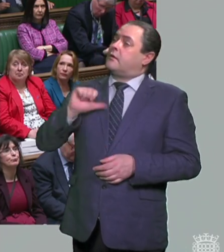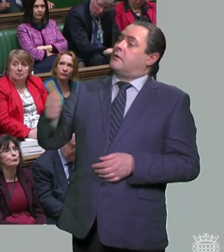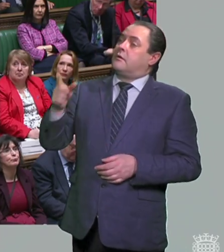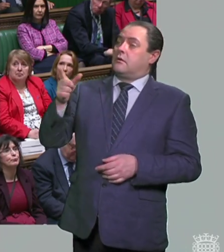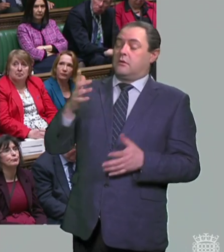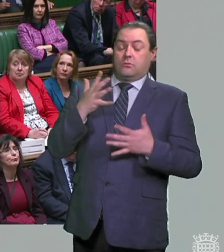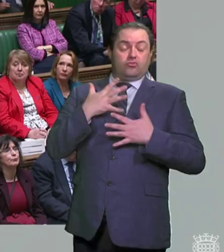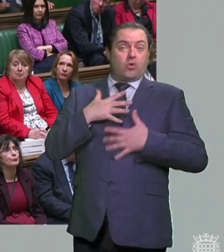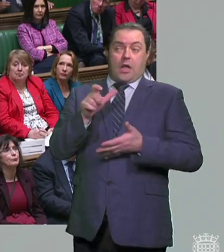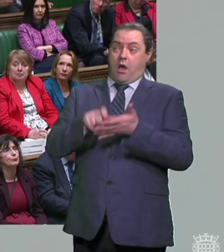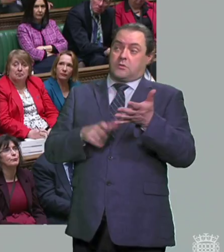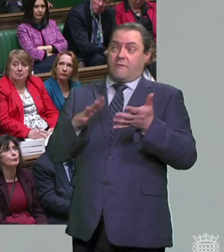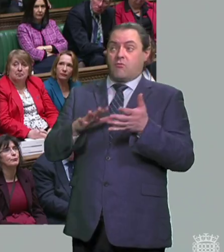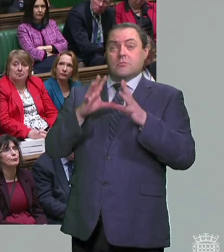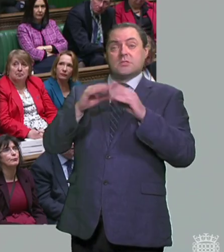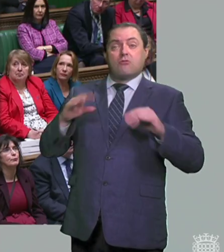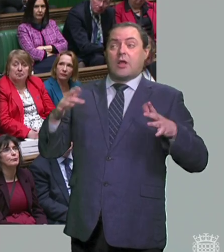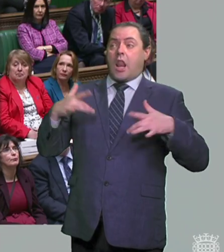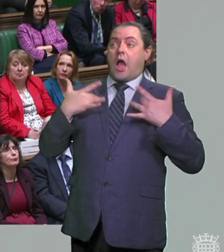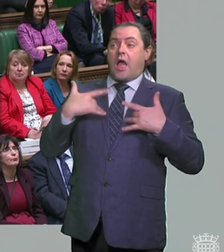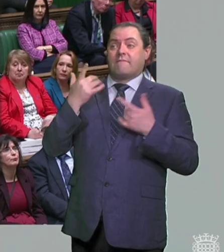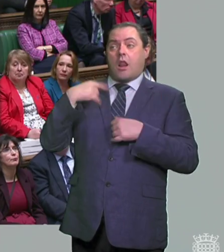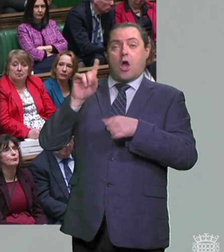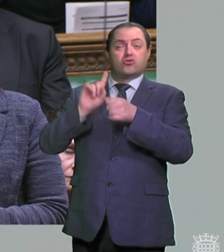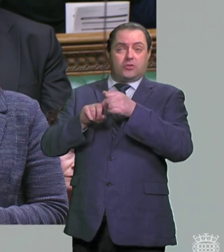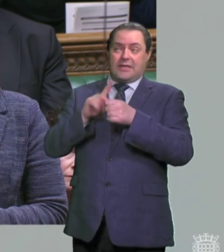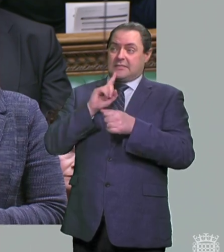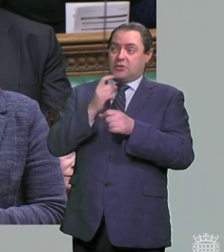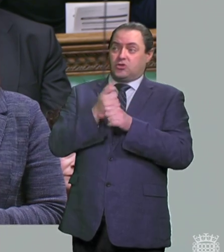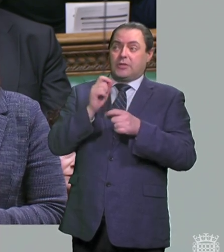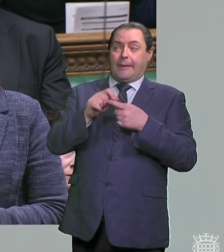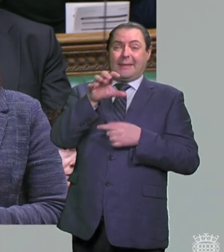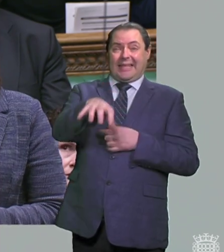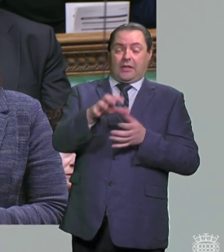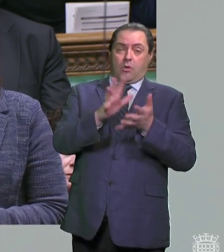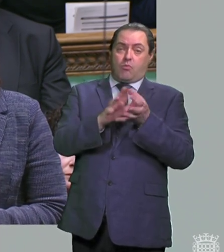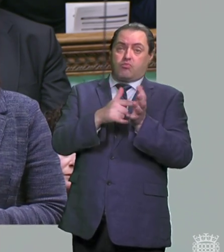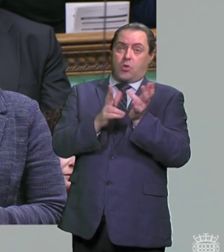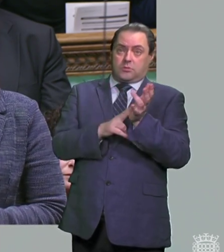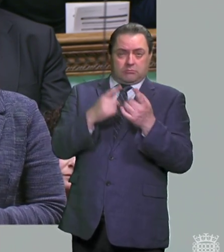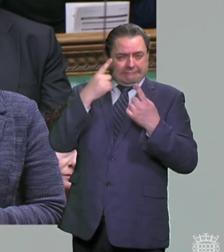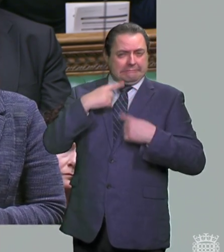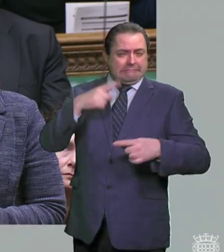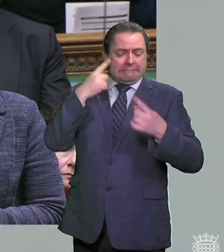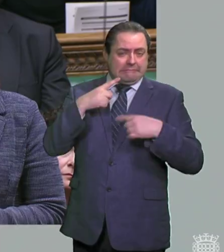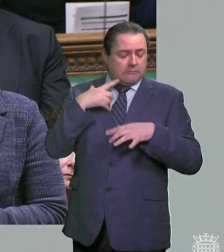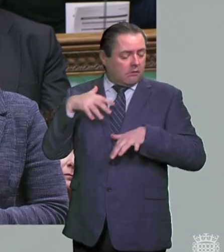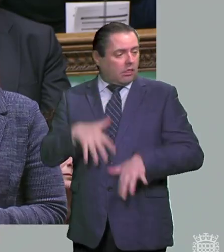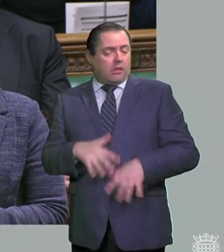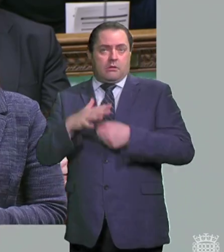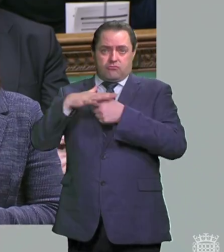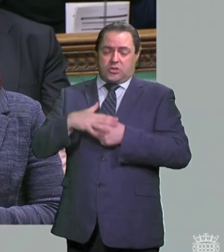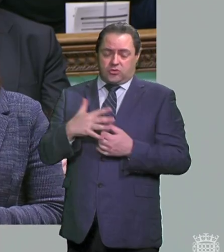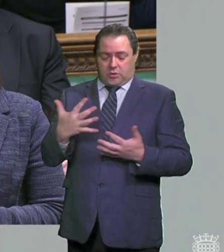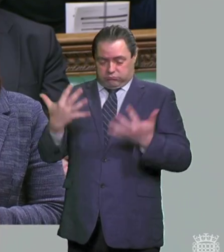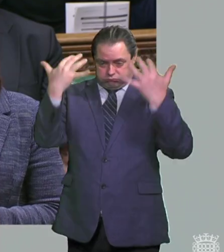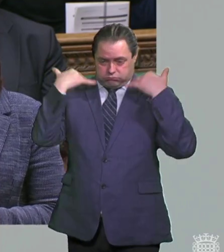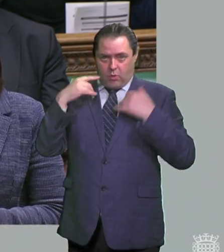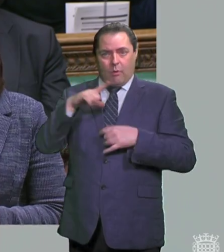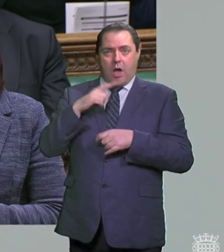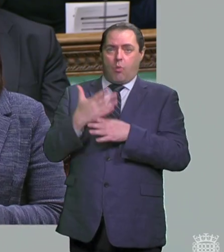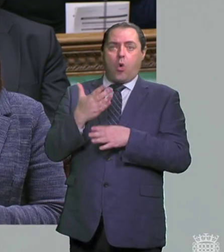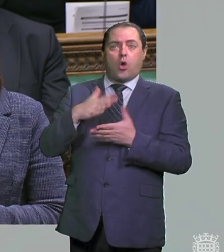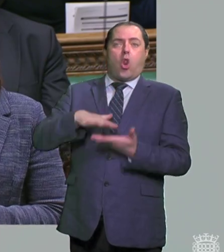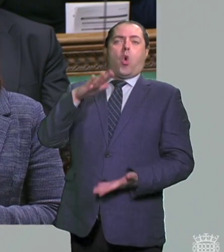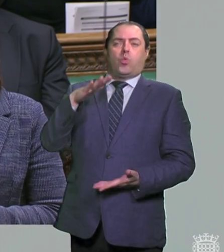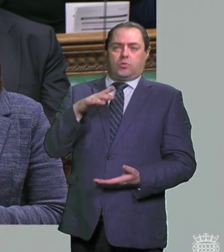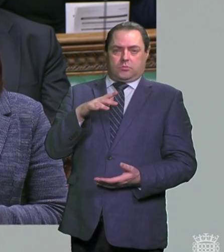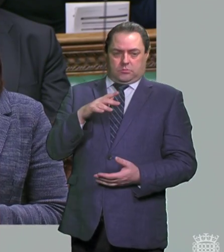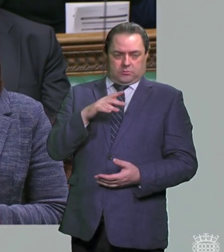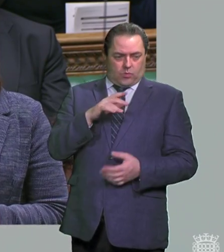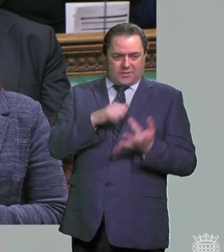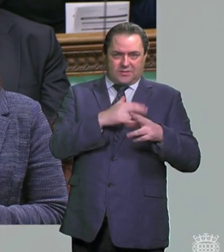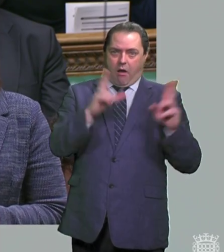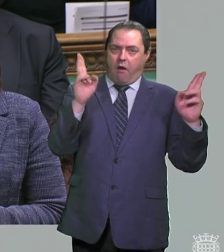In a shocking article in Surrey Live last year, it was reported that staff at a GP practice in Walton were left in tears and “crumbling under pressure” owing to the increased workload caused by staff shortages.